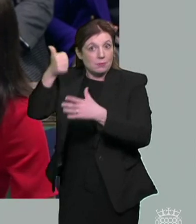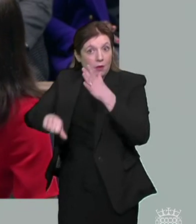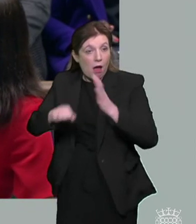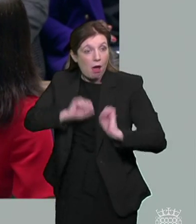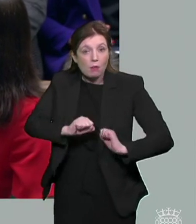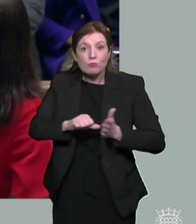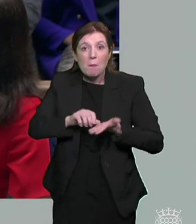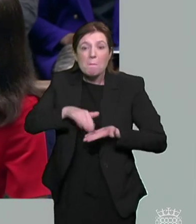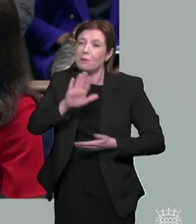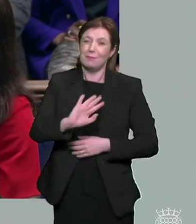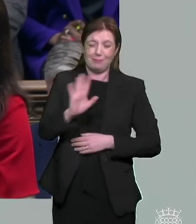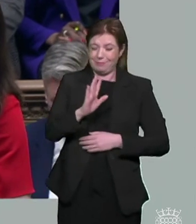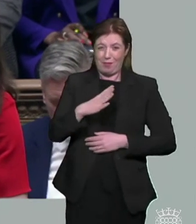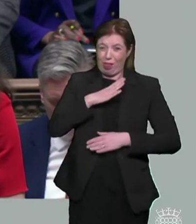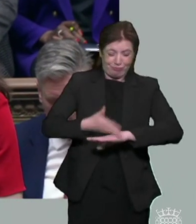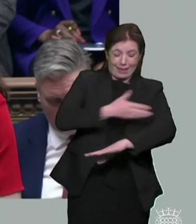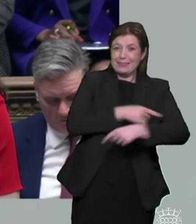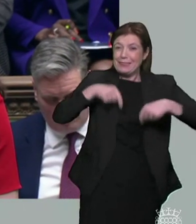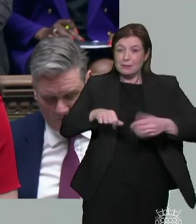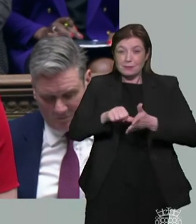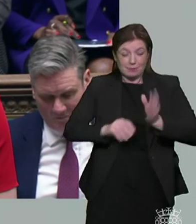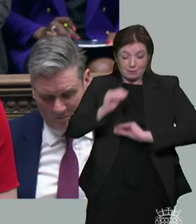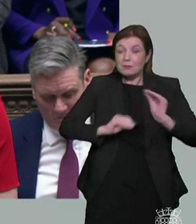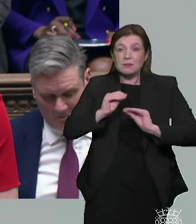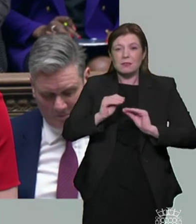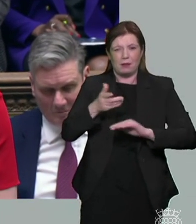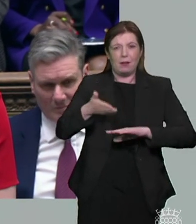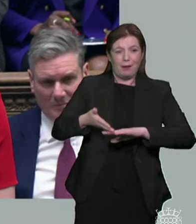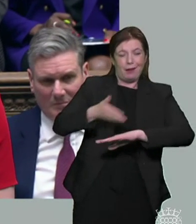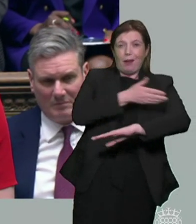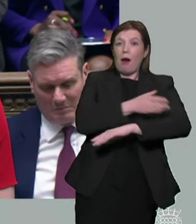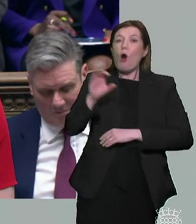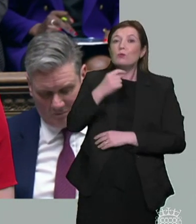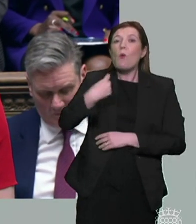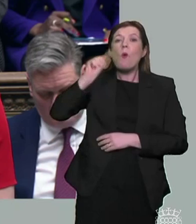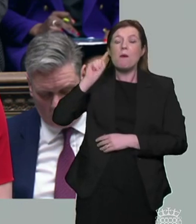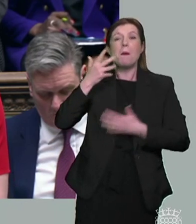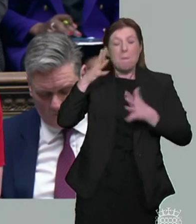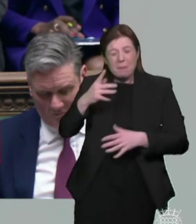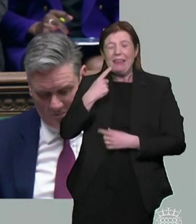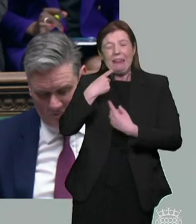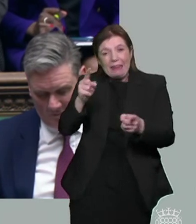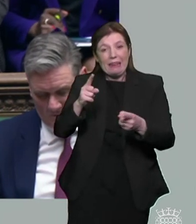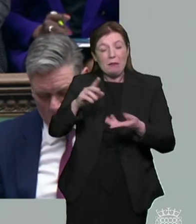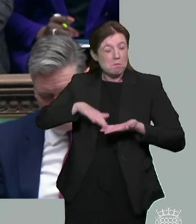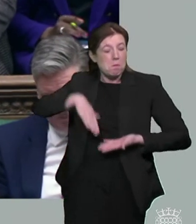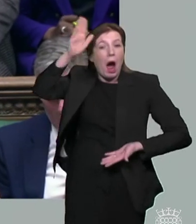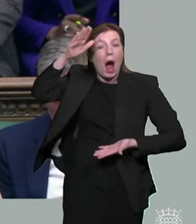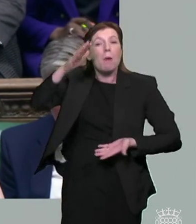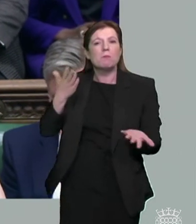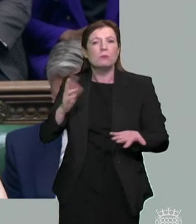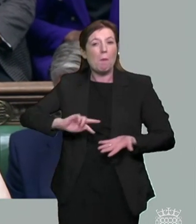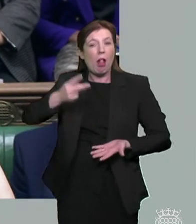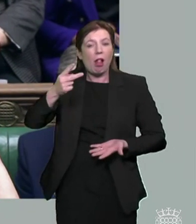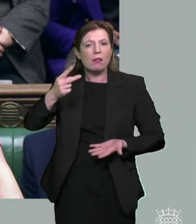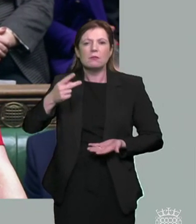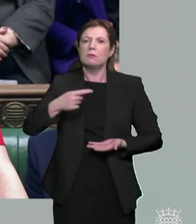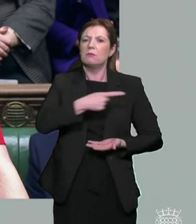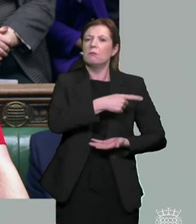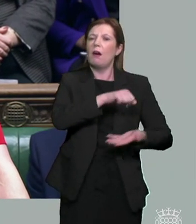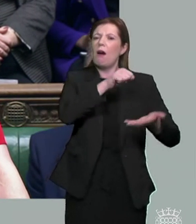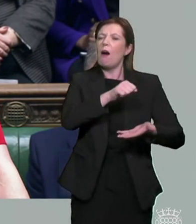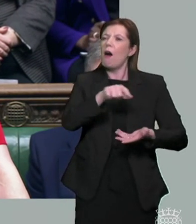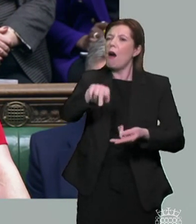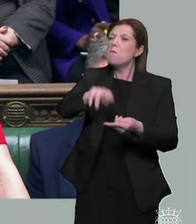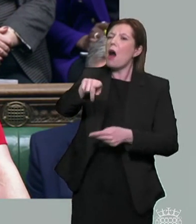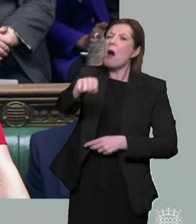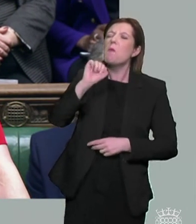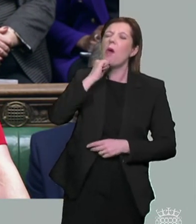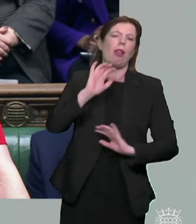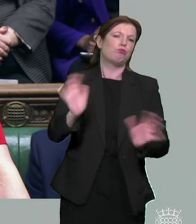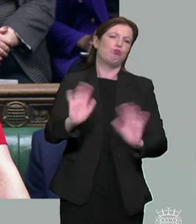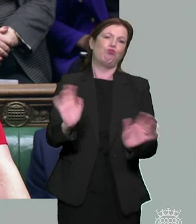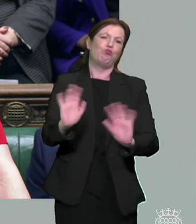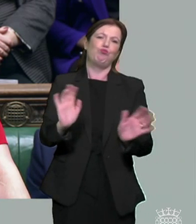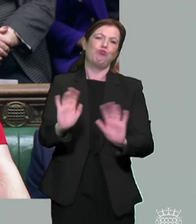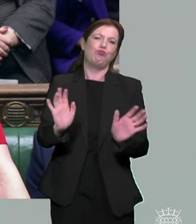In October, inflation was already forecast to be double the Bank of England’s target, yet the Prime Minister said that fears of inflation were unfounded.